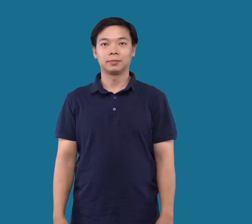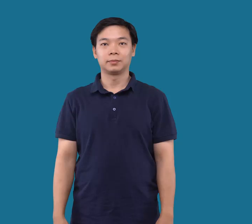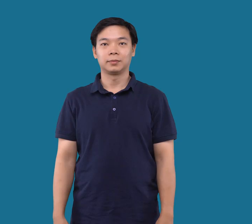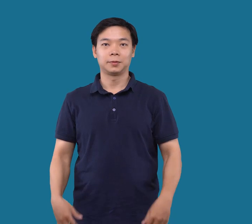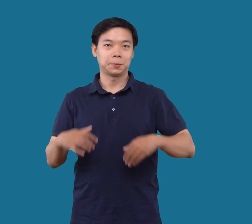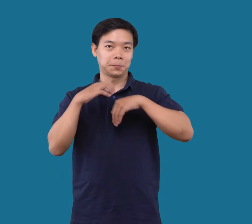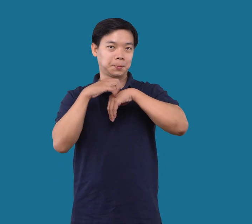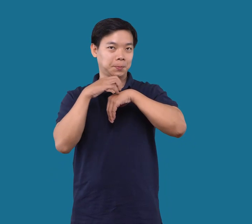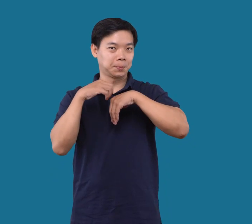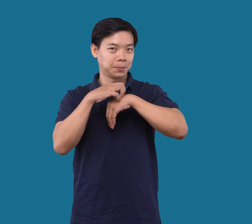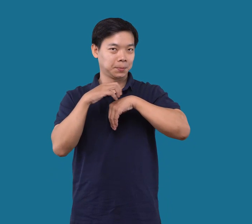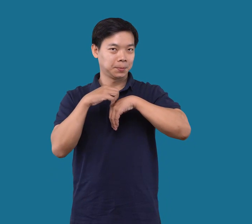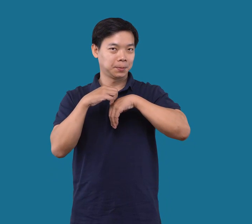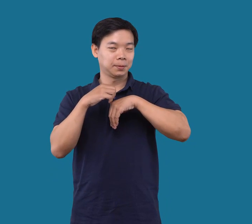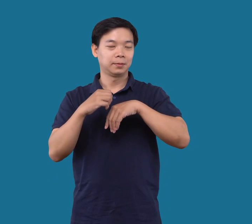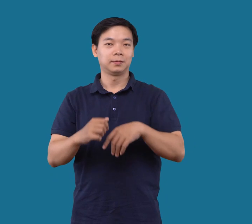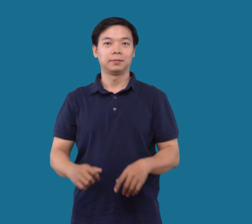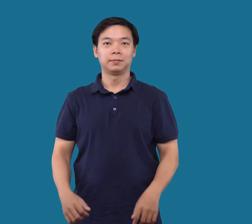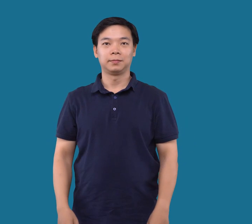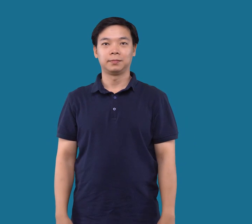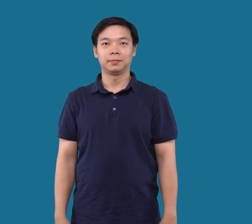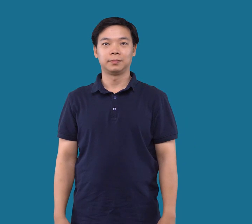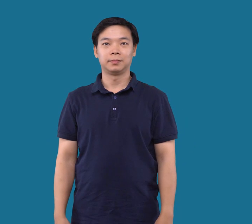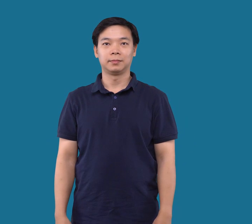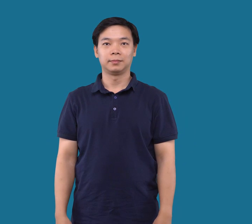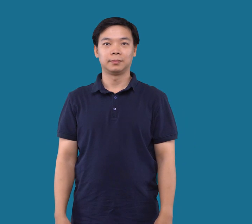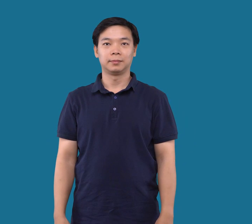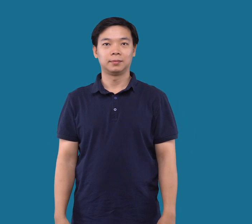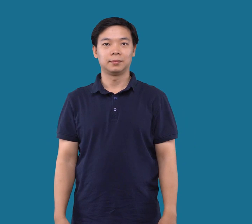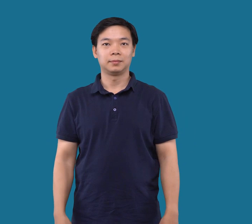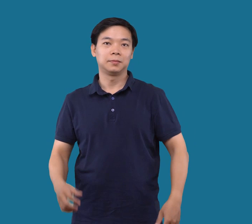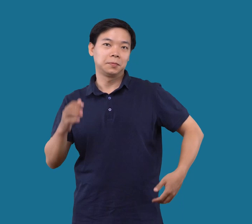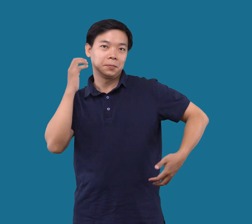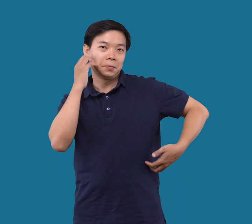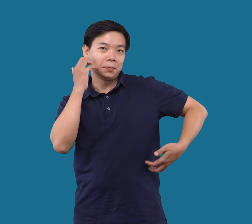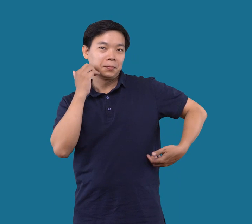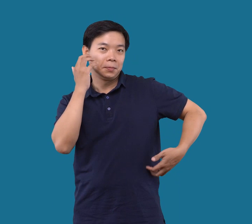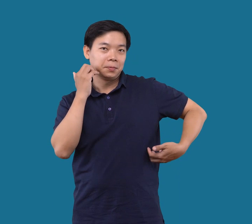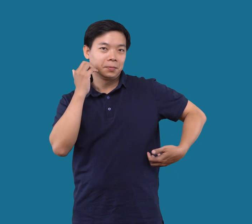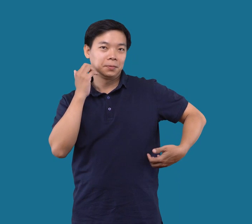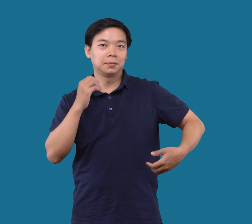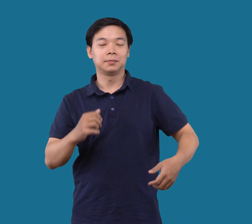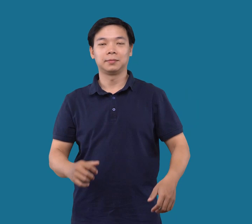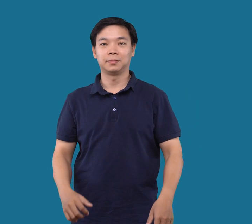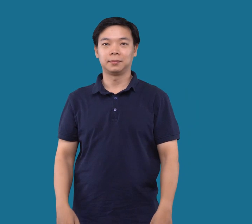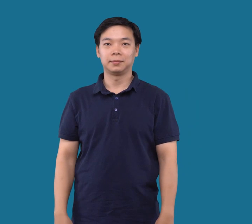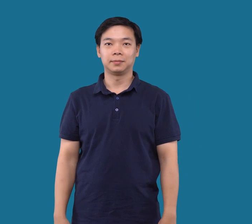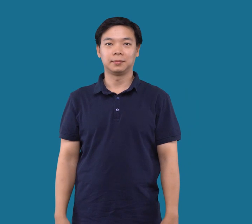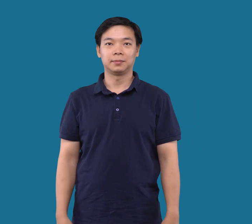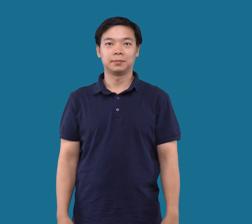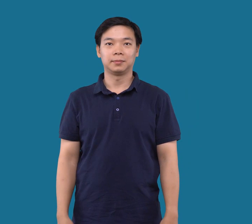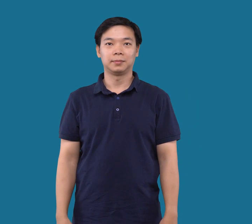con khỉ